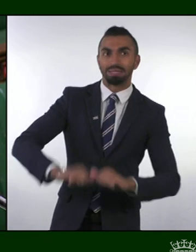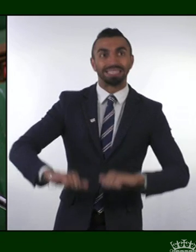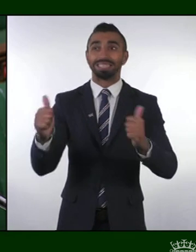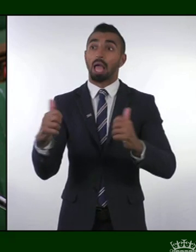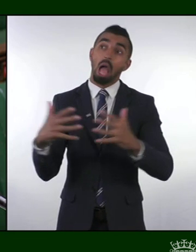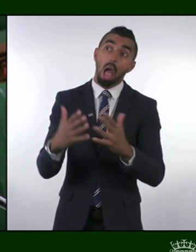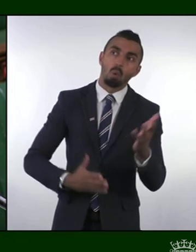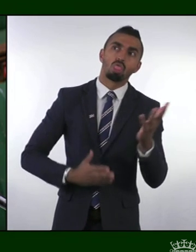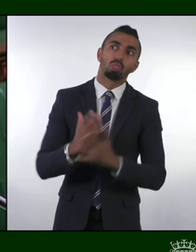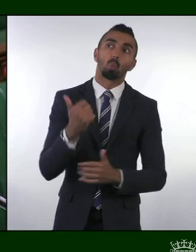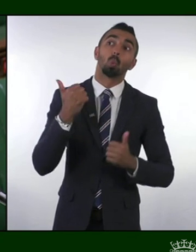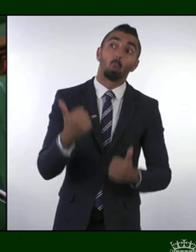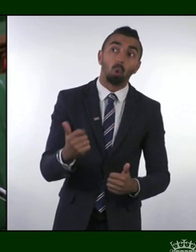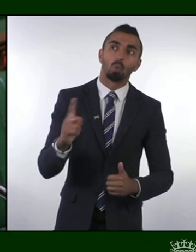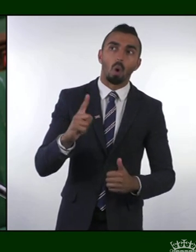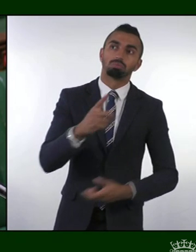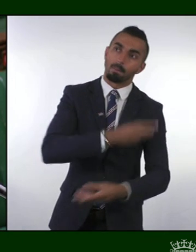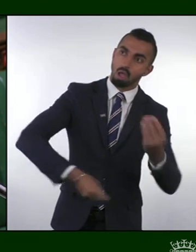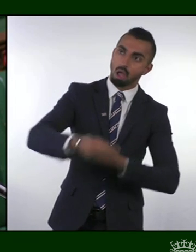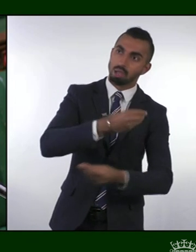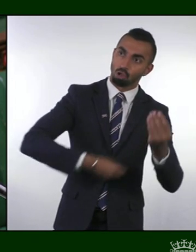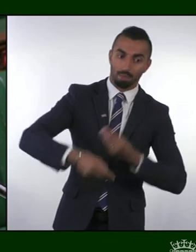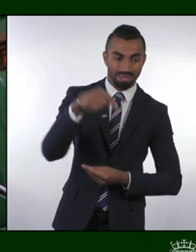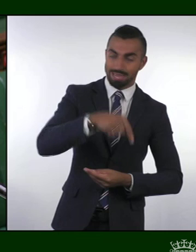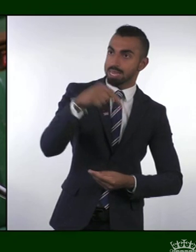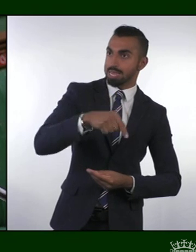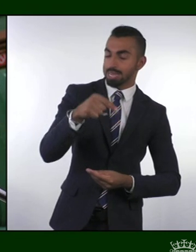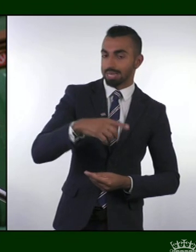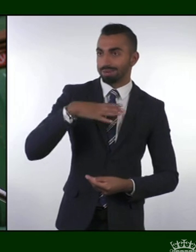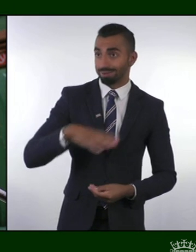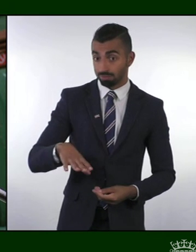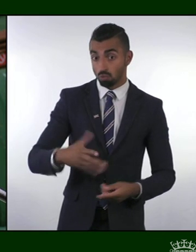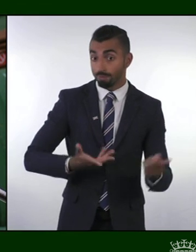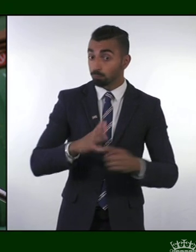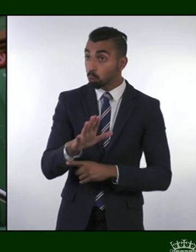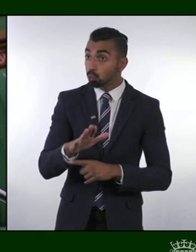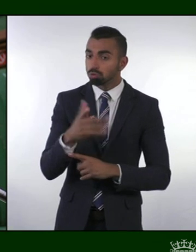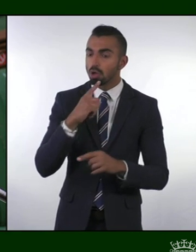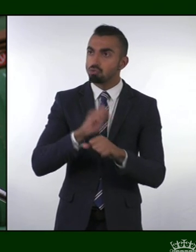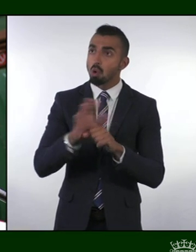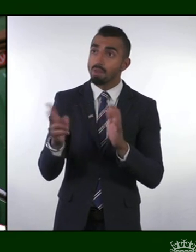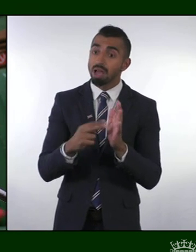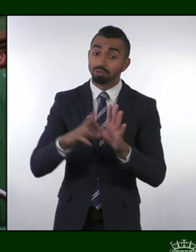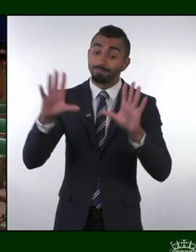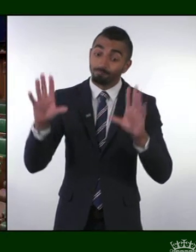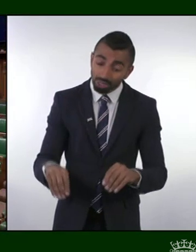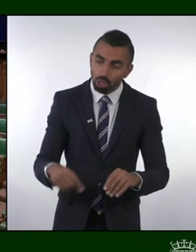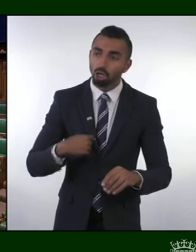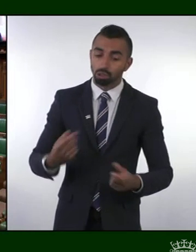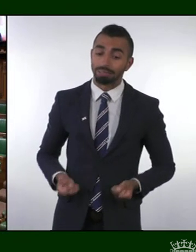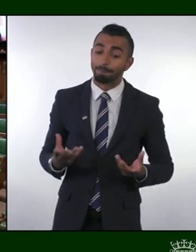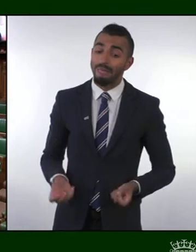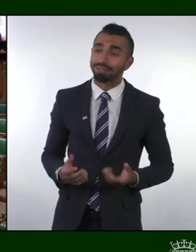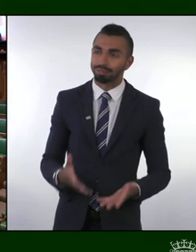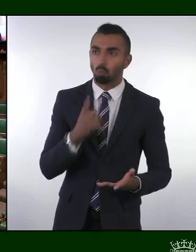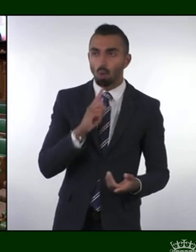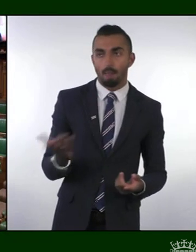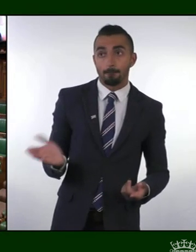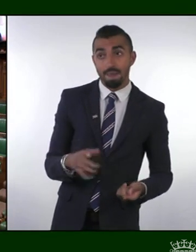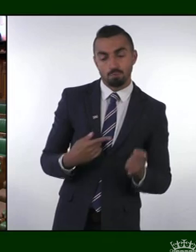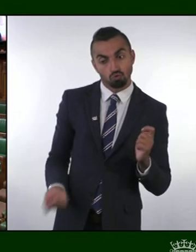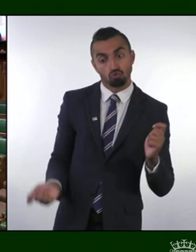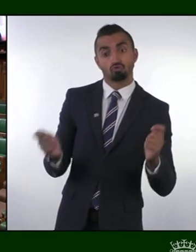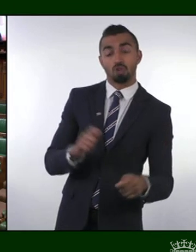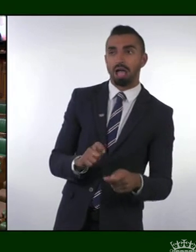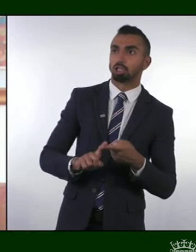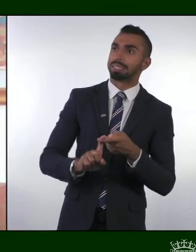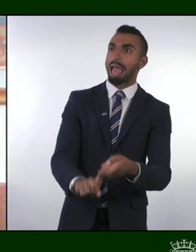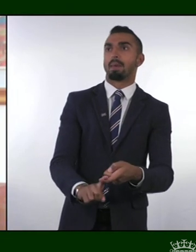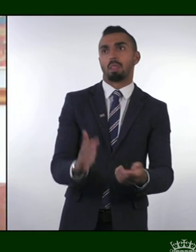In the medium term, once we get through this crisis, we must return our public finances to a sustainable place.